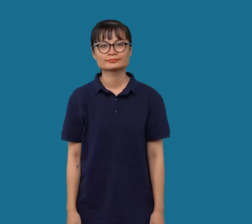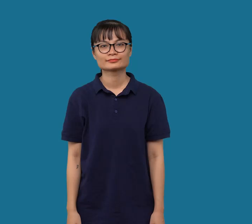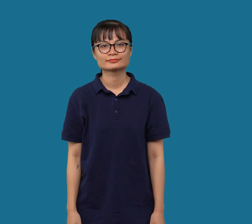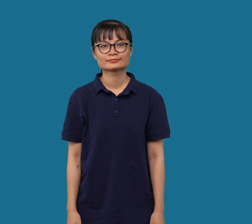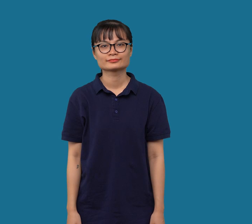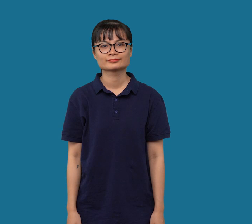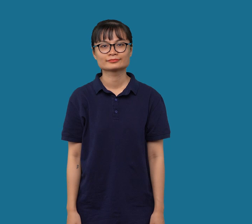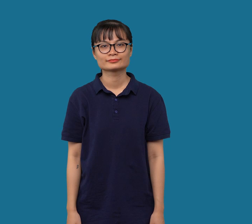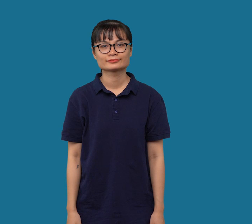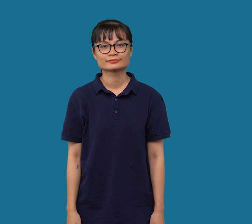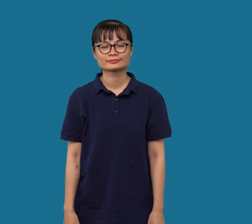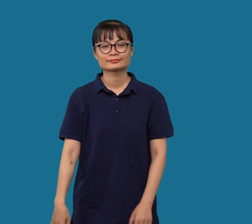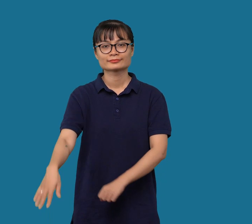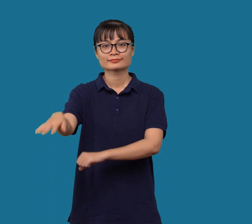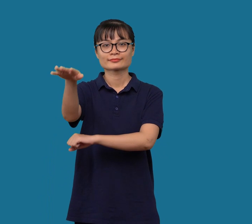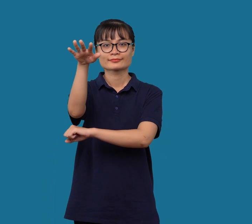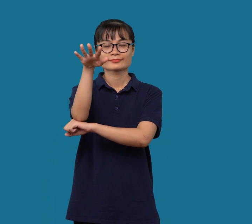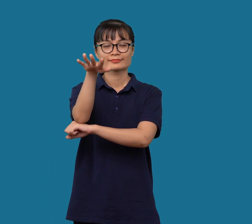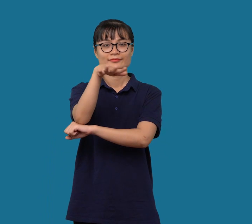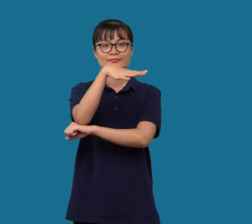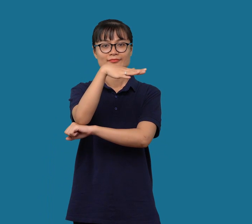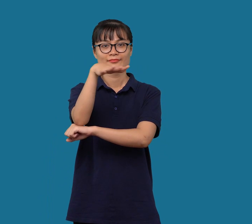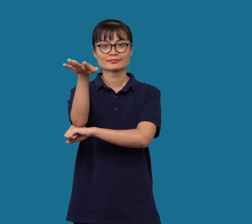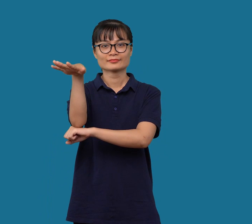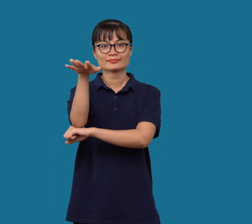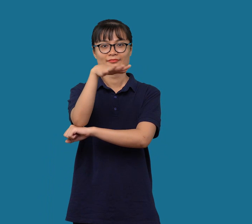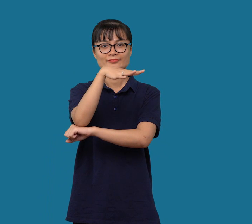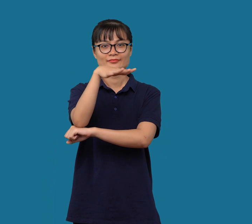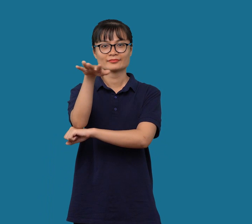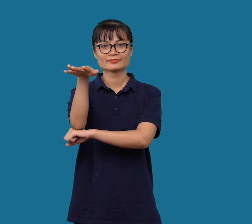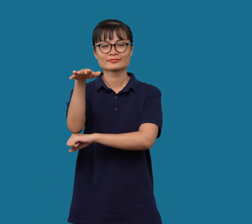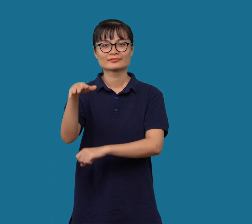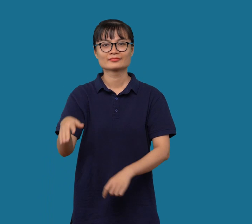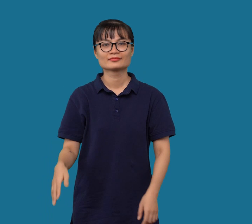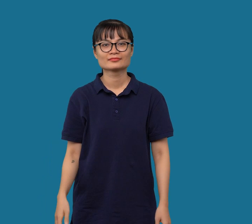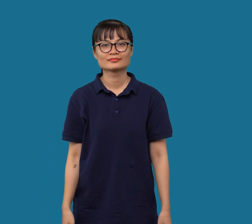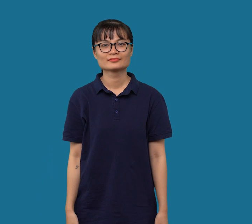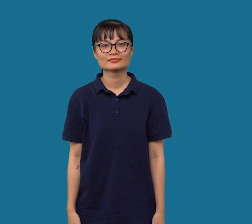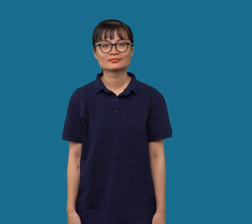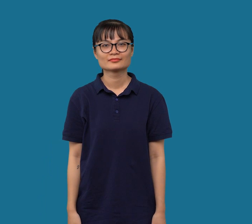cây bàng